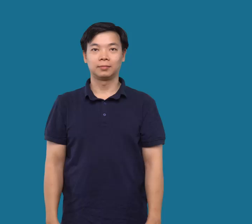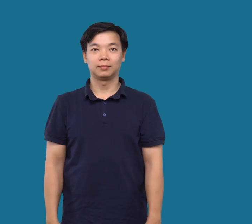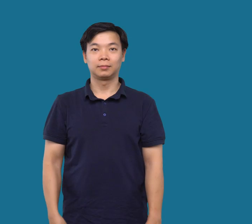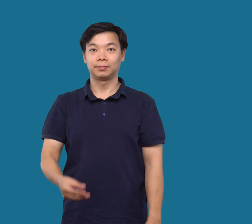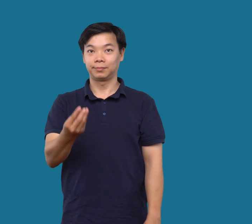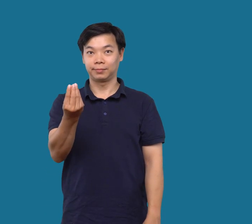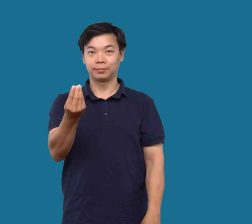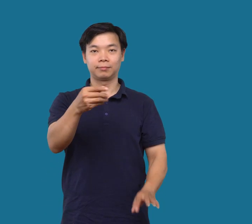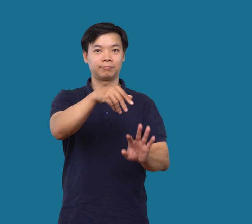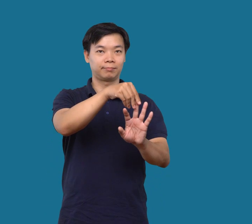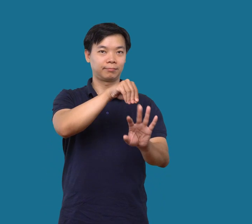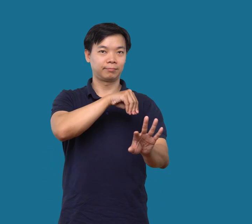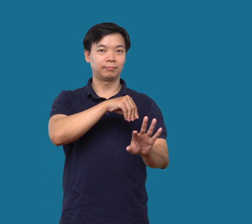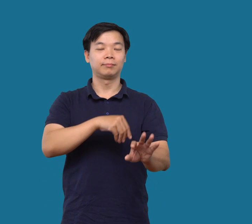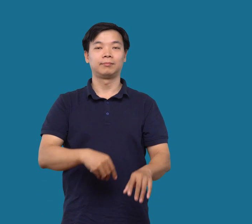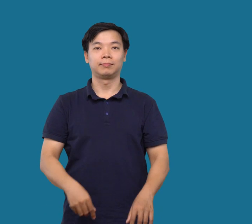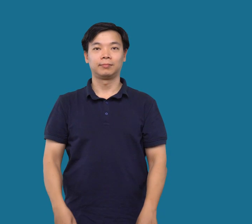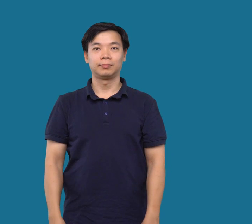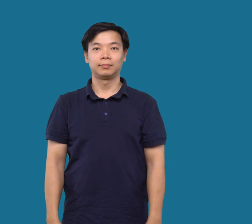quả nhãn